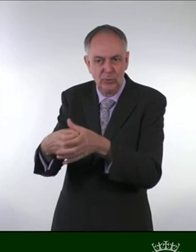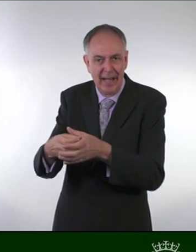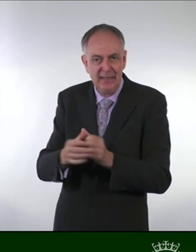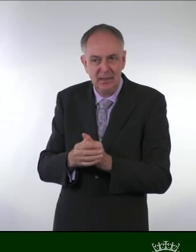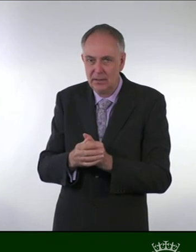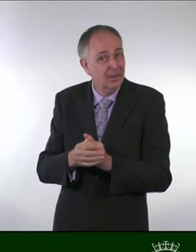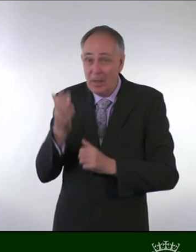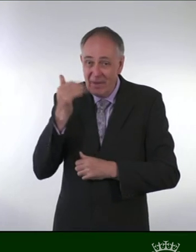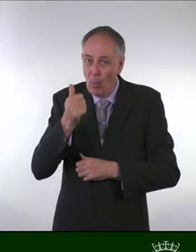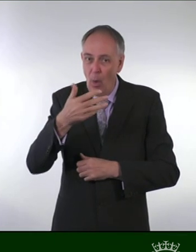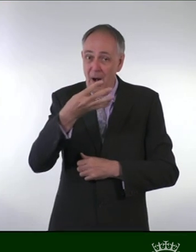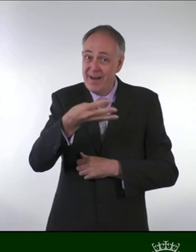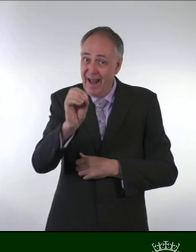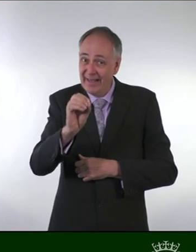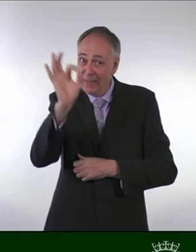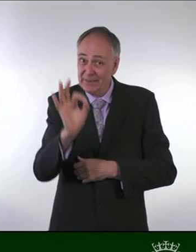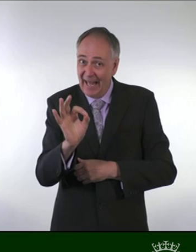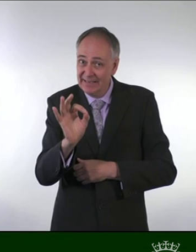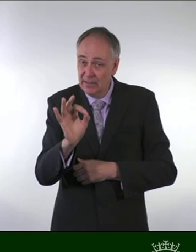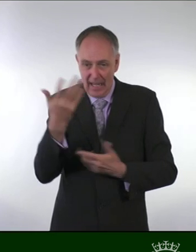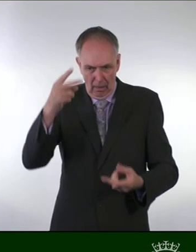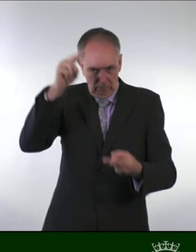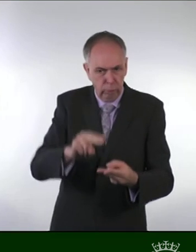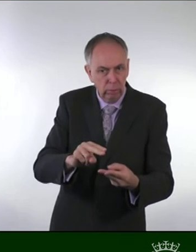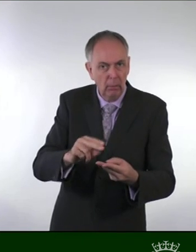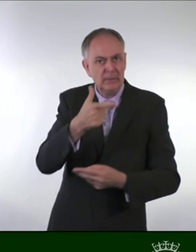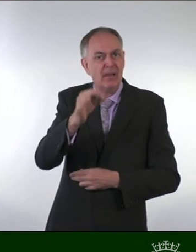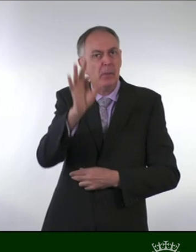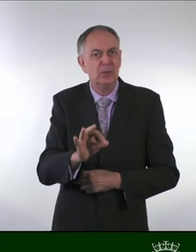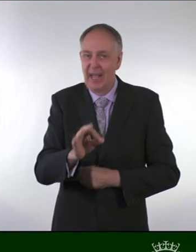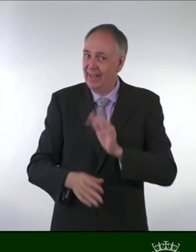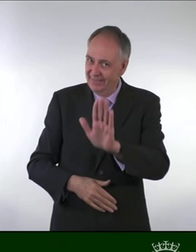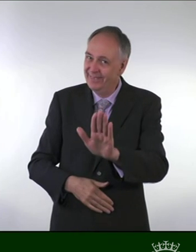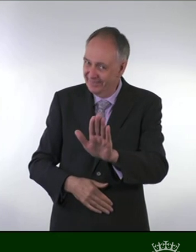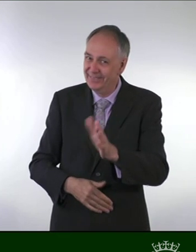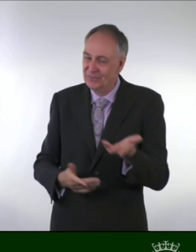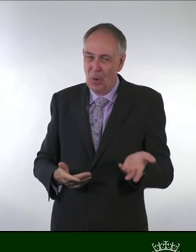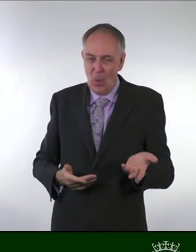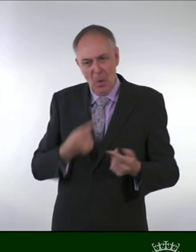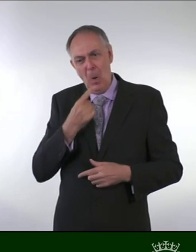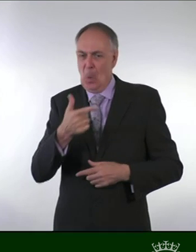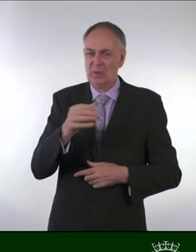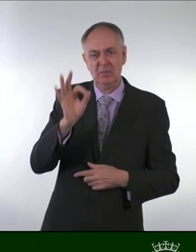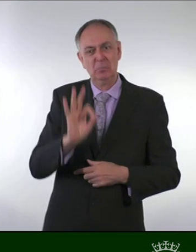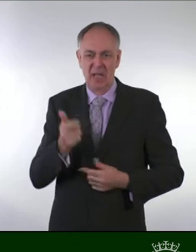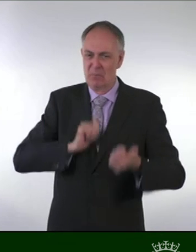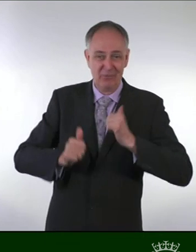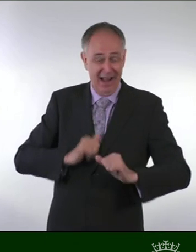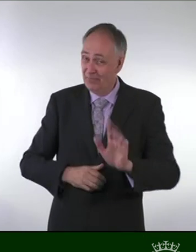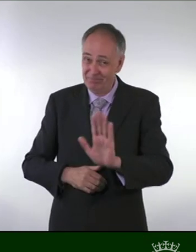It was 90% just a few weeks ago and every week it has gone down, so I would not quote the latest figure, looking at the trend.